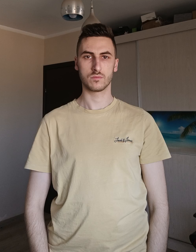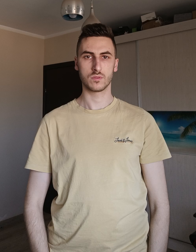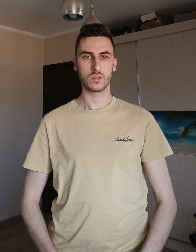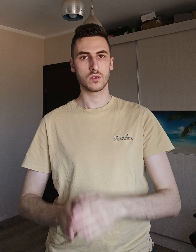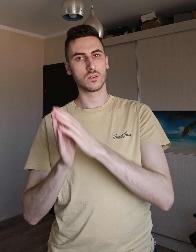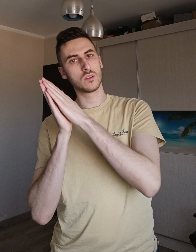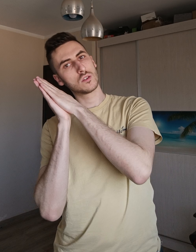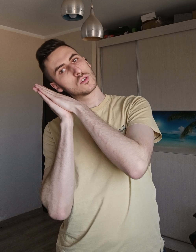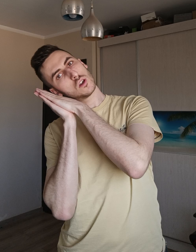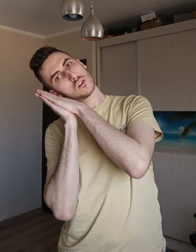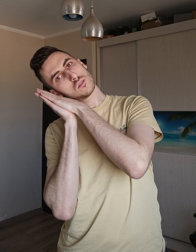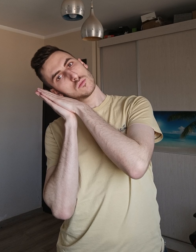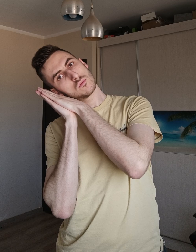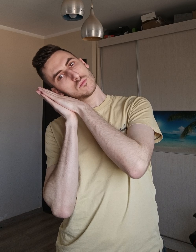לישון